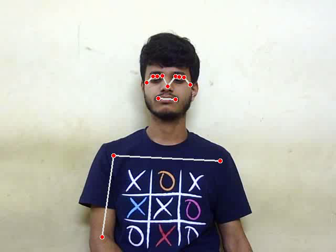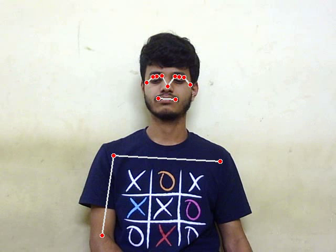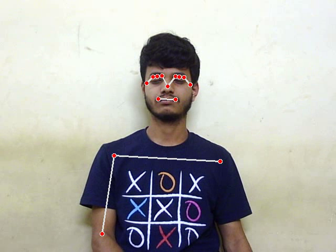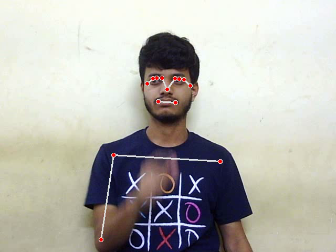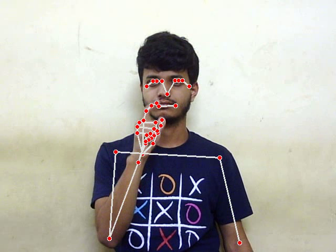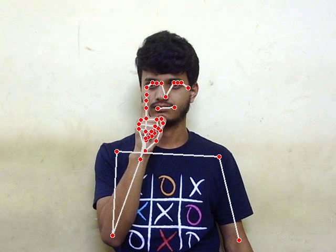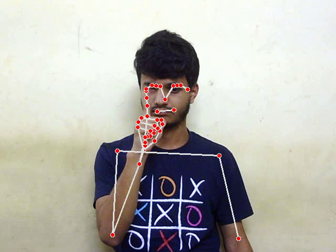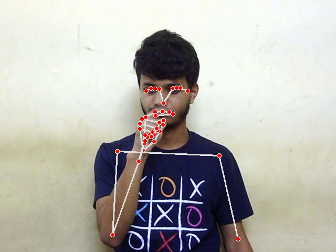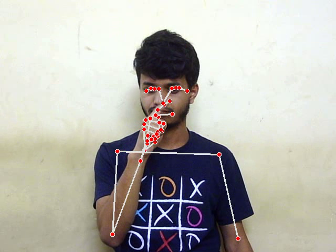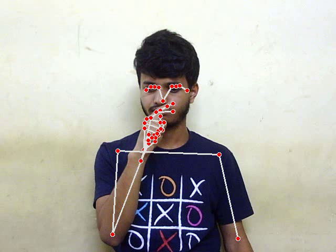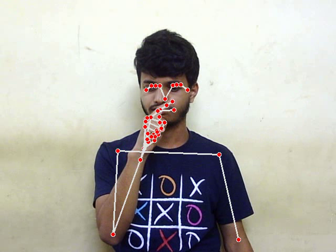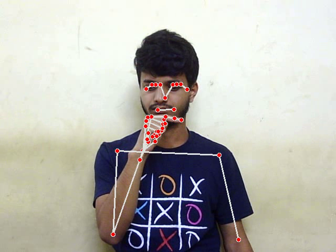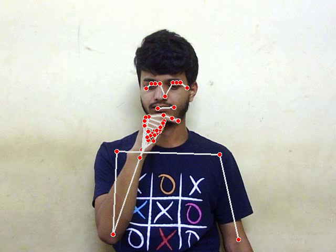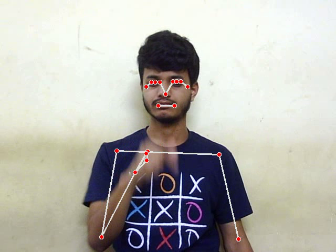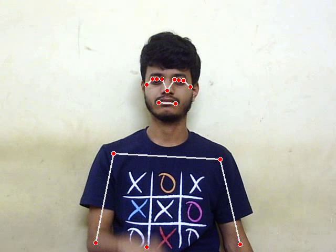who